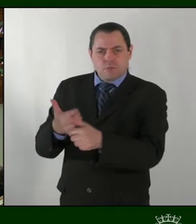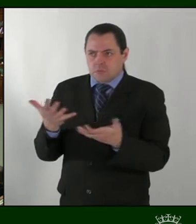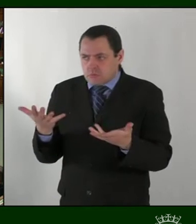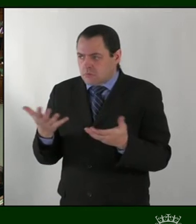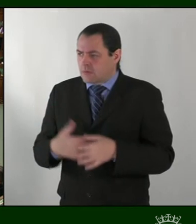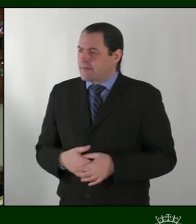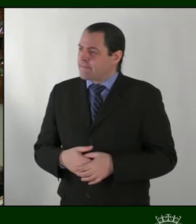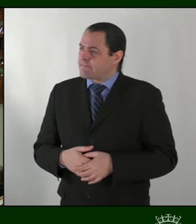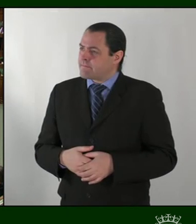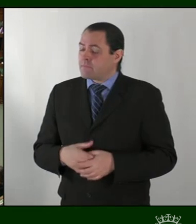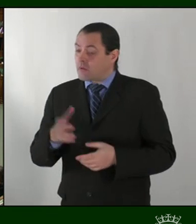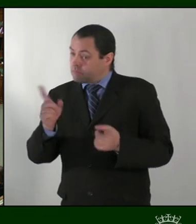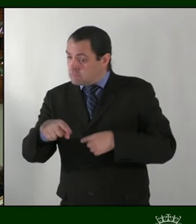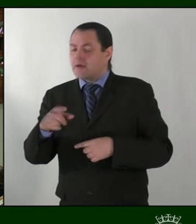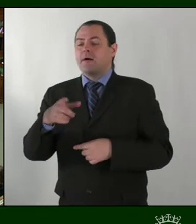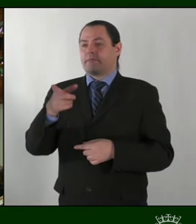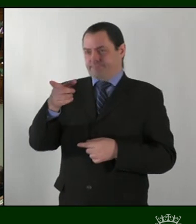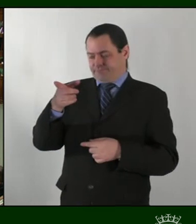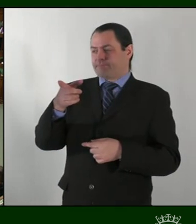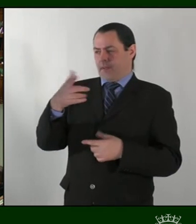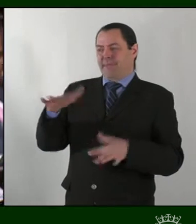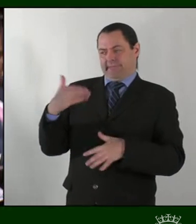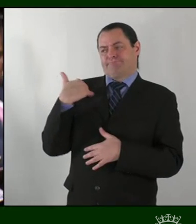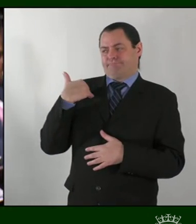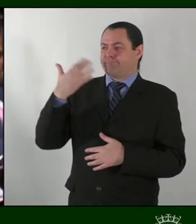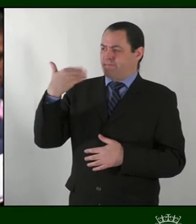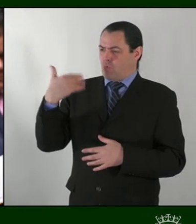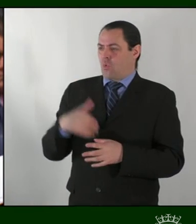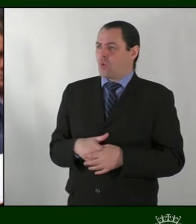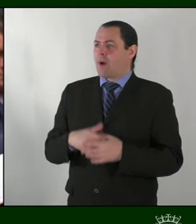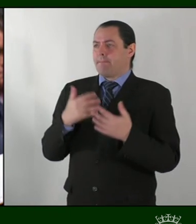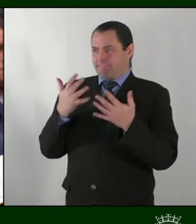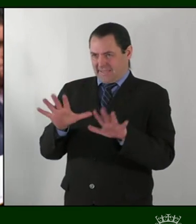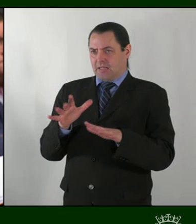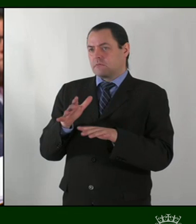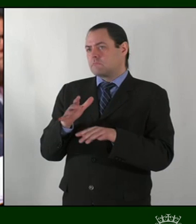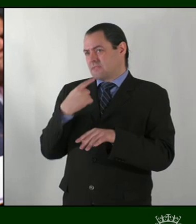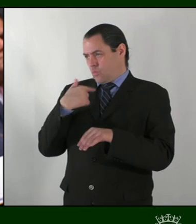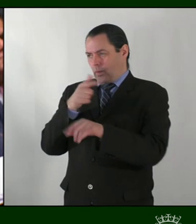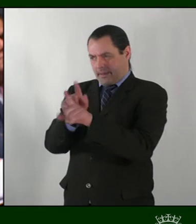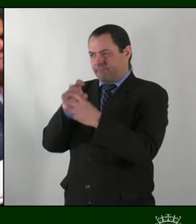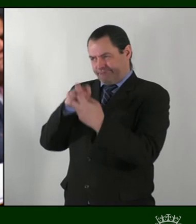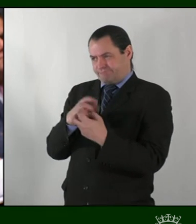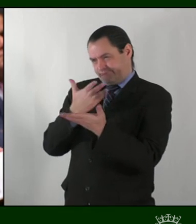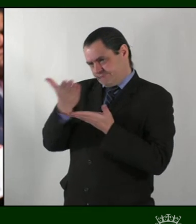The right honourable Gentleman has raised this with me before, and I have undertaken to meet him on the matter.